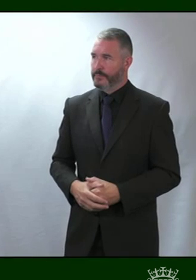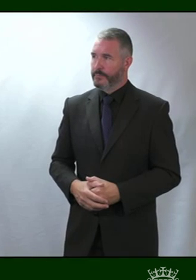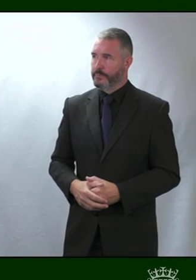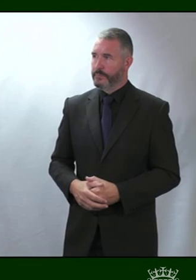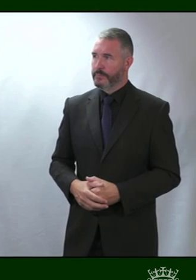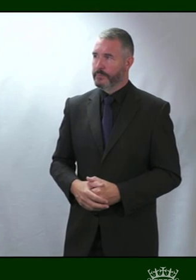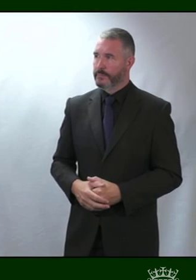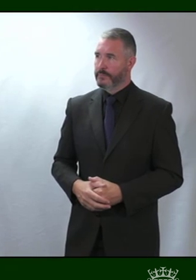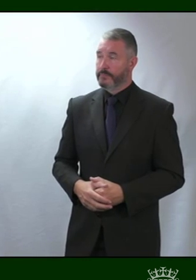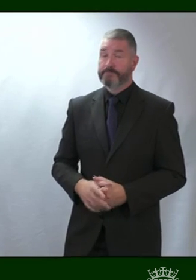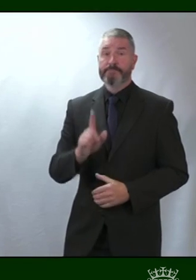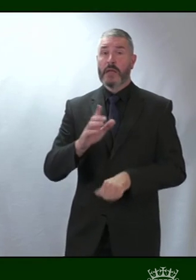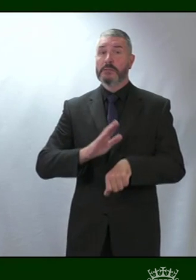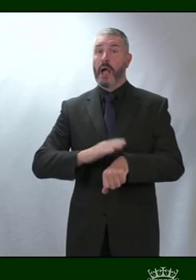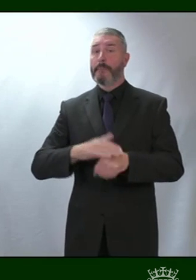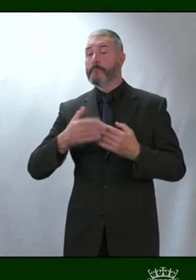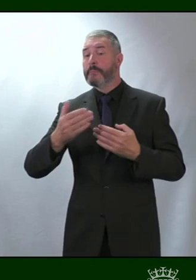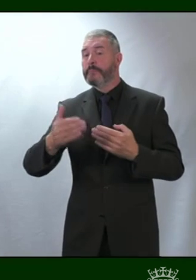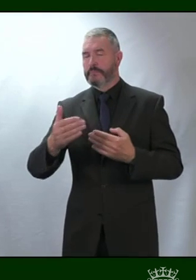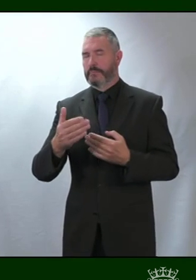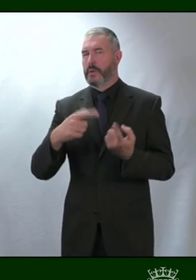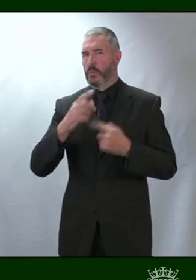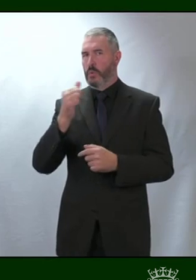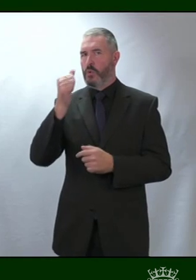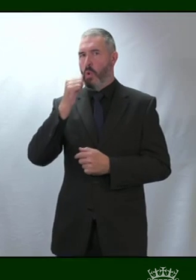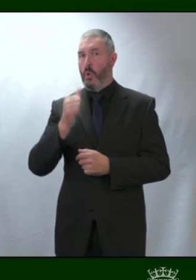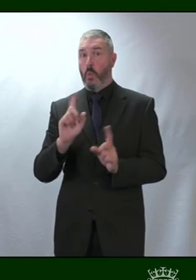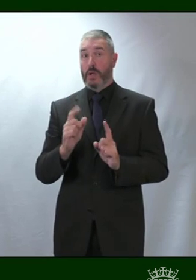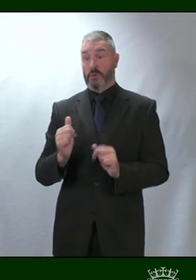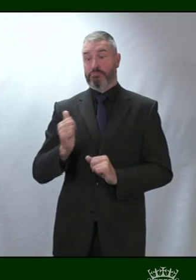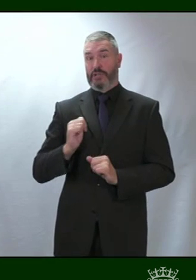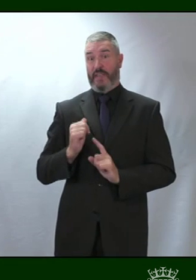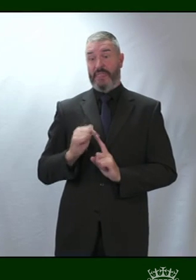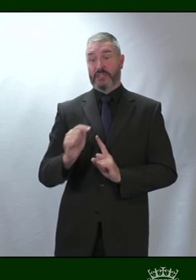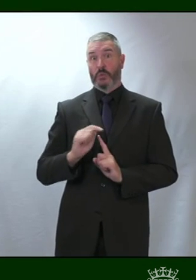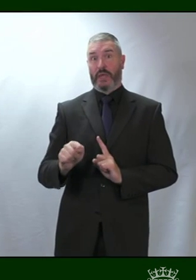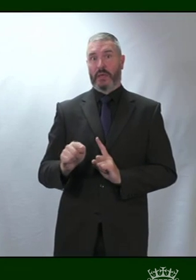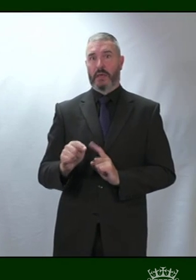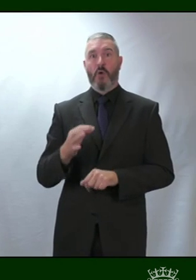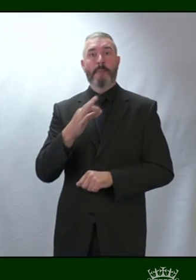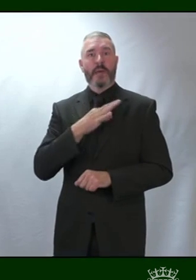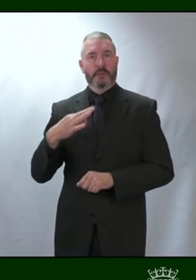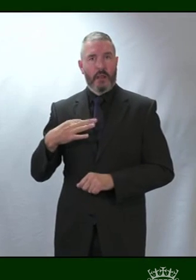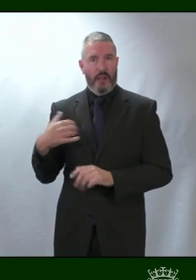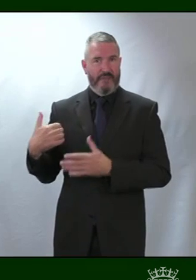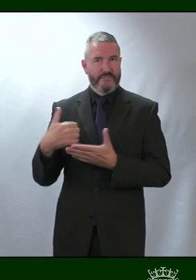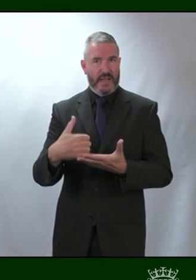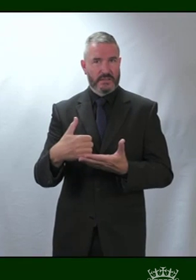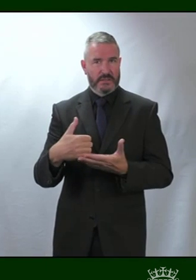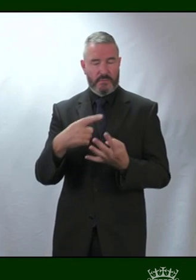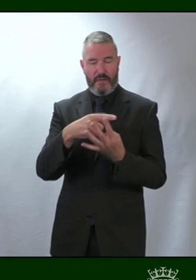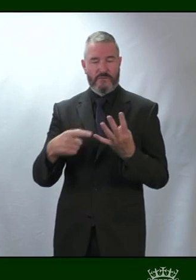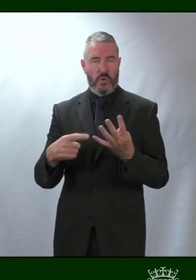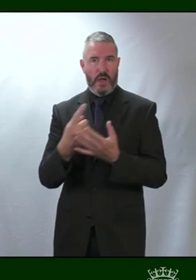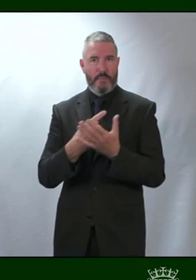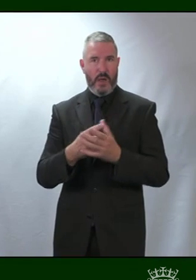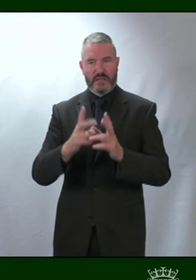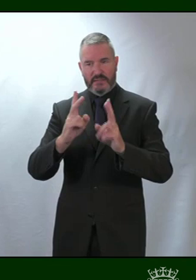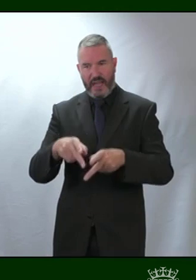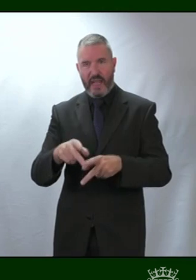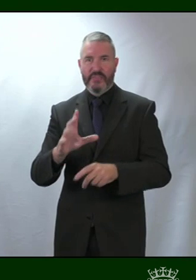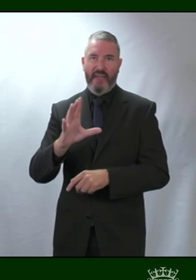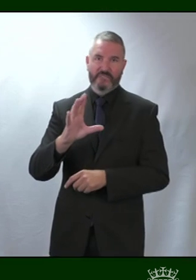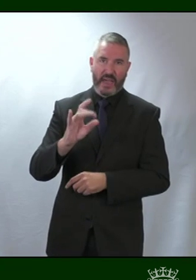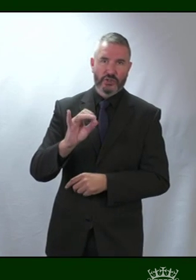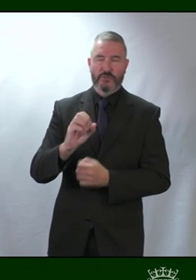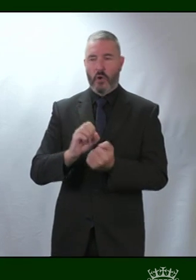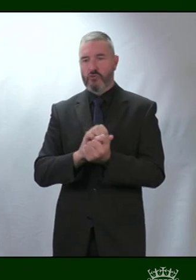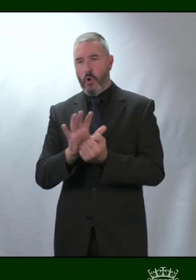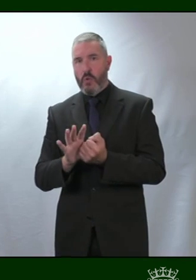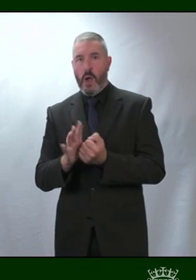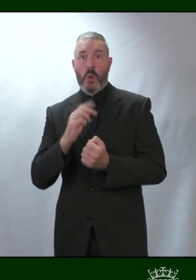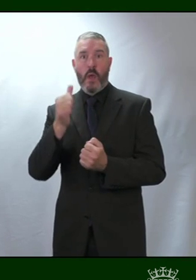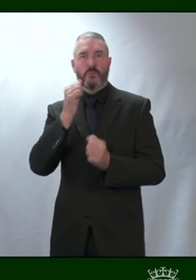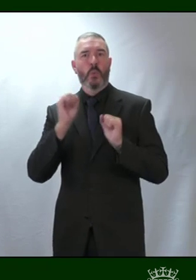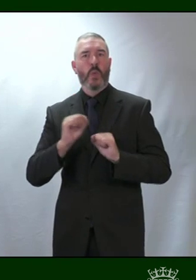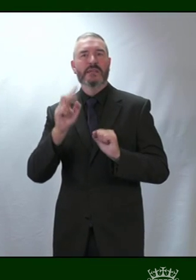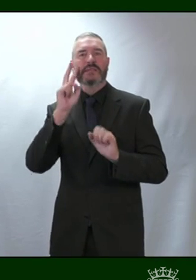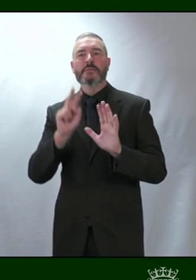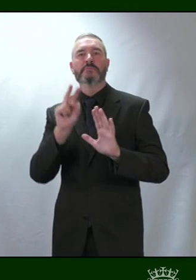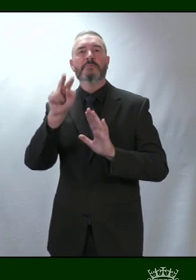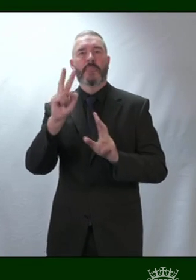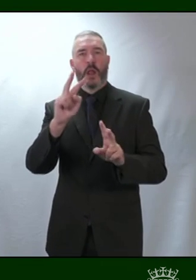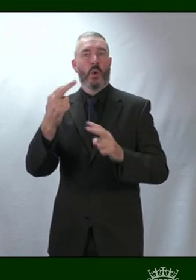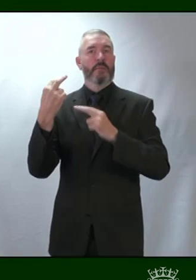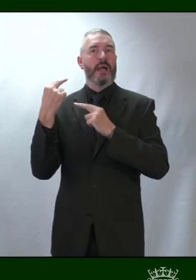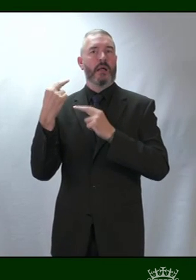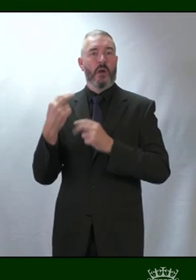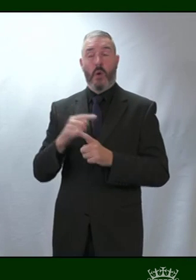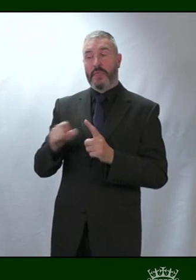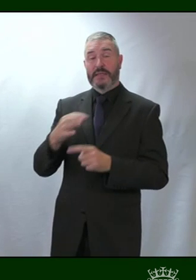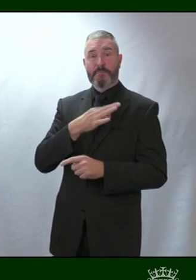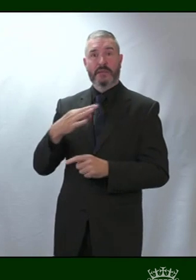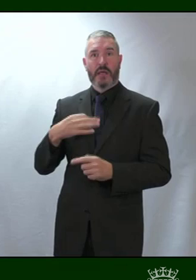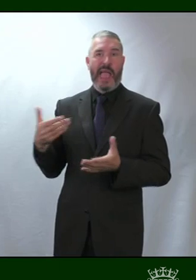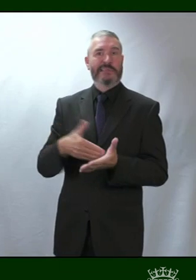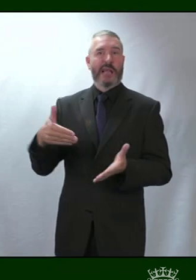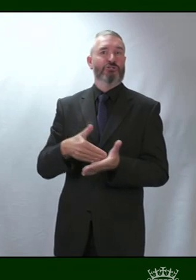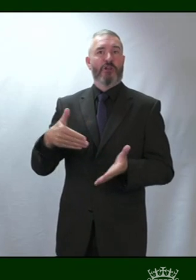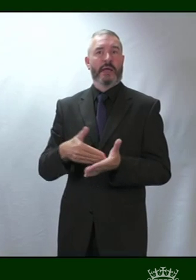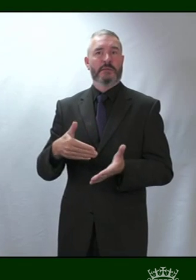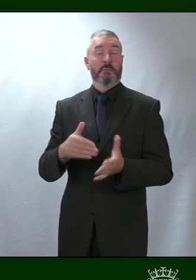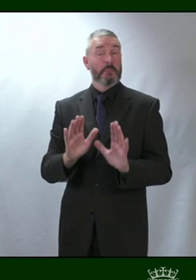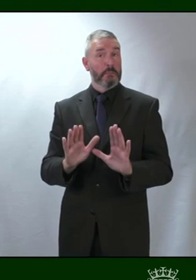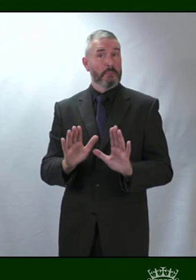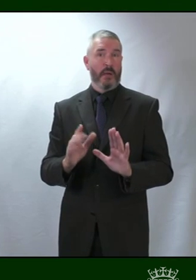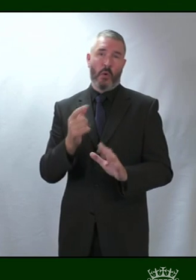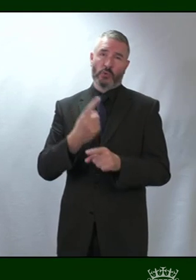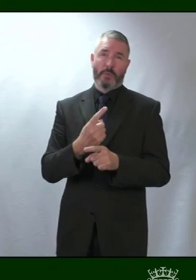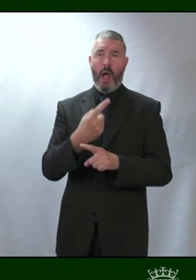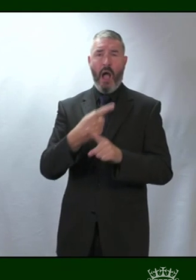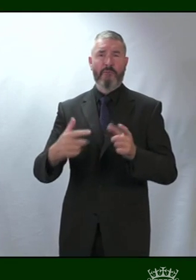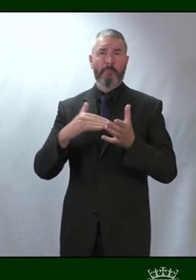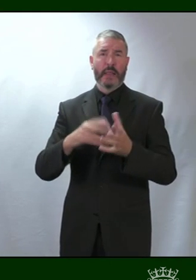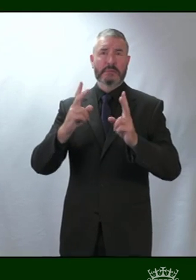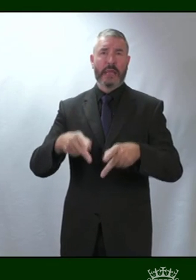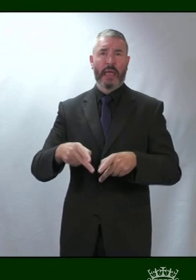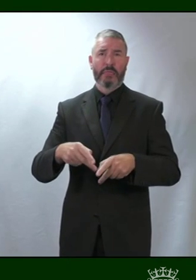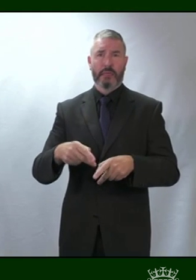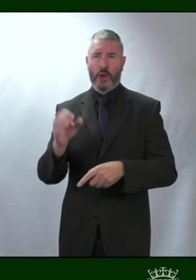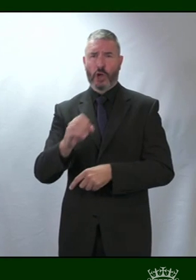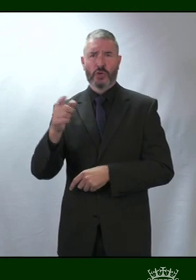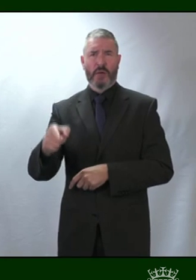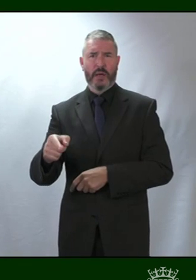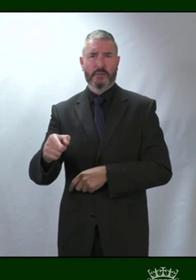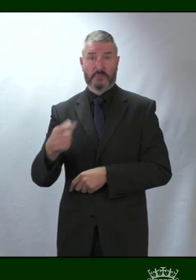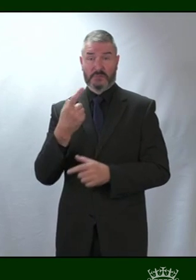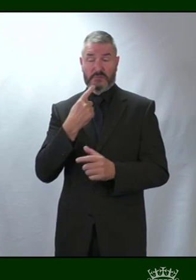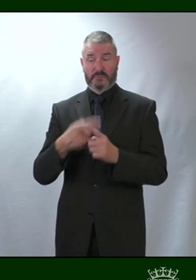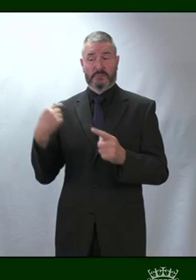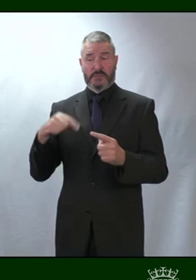Only time will tell whether the predictions made this week by the medical advisers about coronavirus deaths and infections have any credibility, or whether they are as exaggerated as the claims made at the beginning of the year that there would be half a million deaths within weeks.